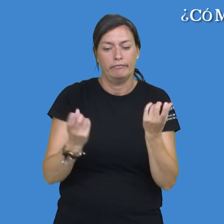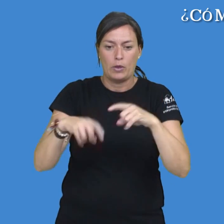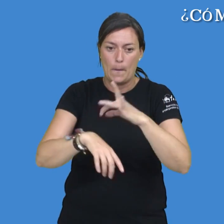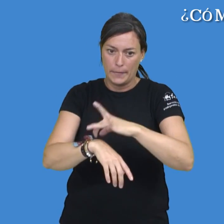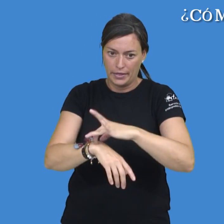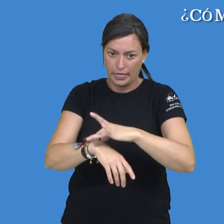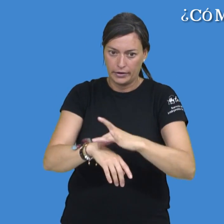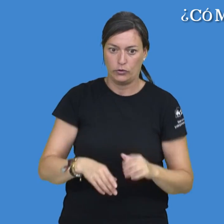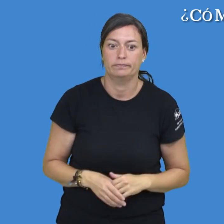enfermo